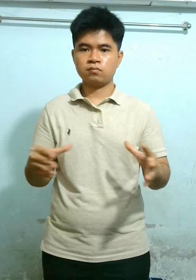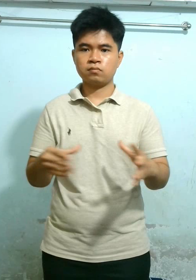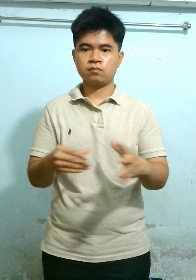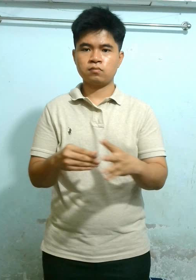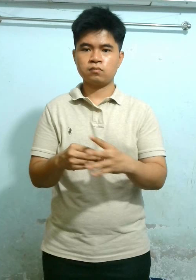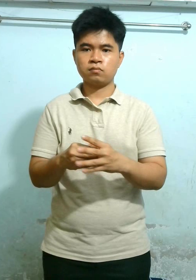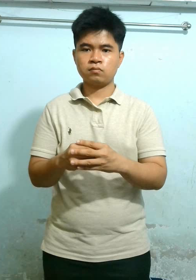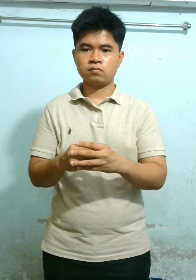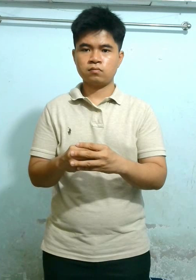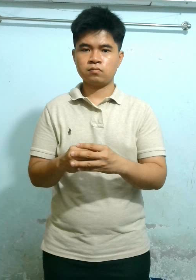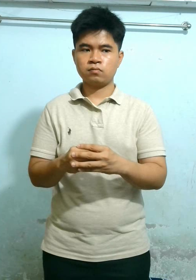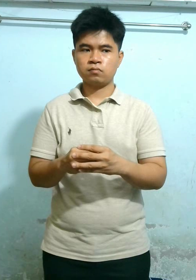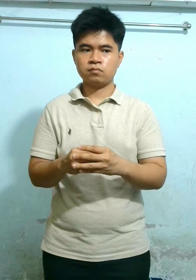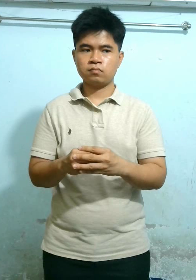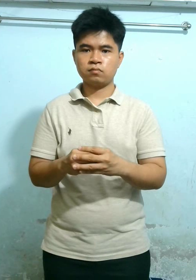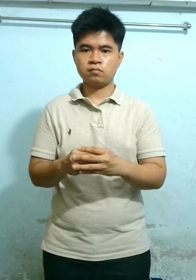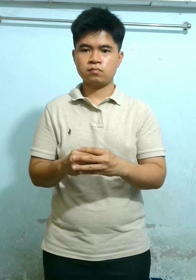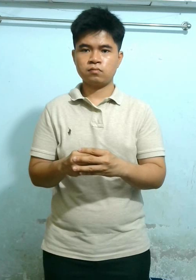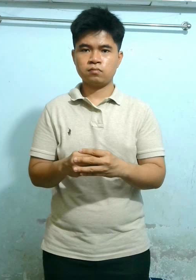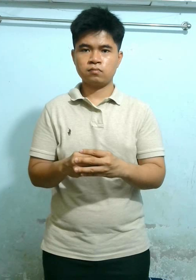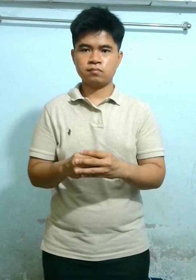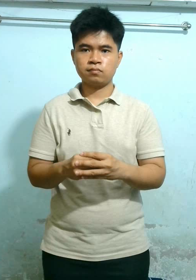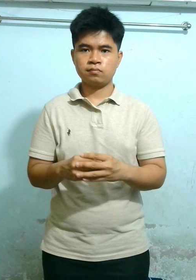nhom